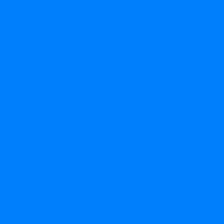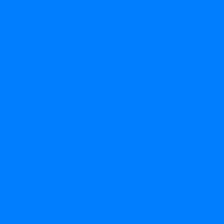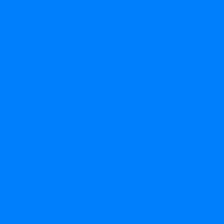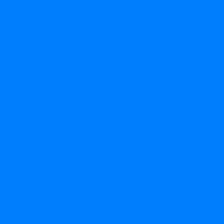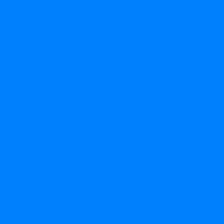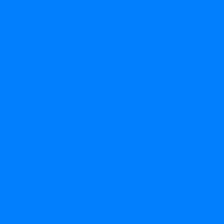Khai báo